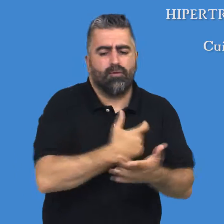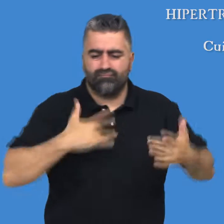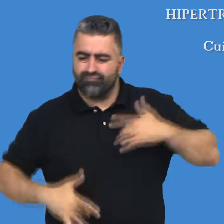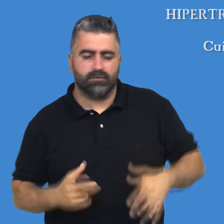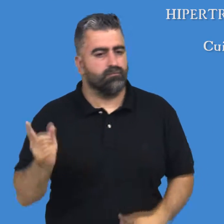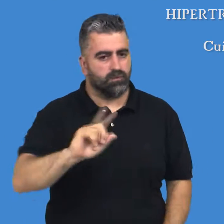síntoma